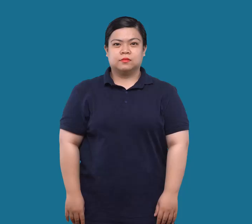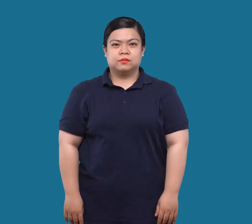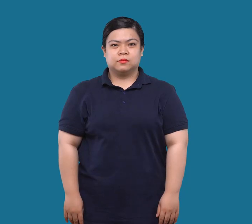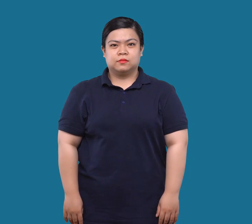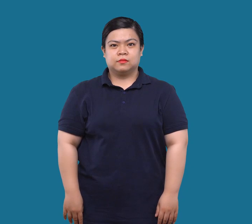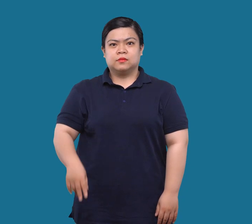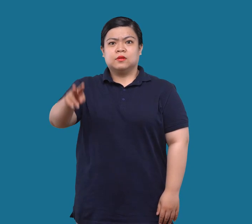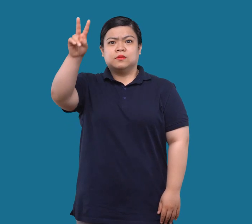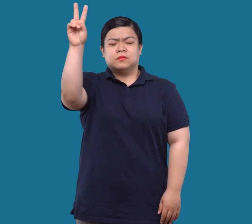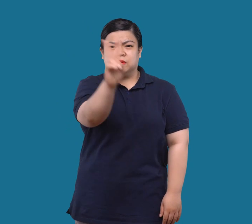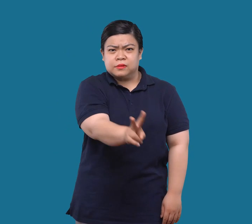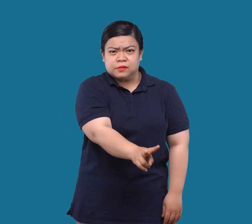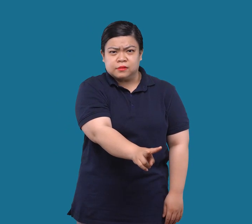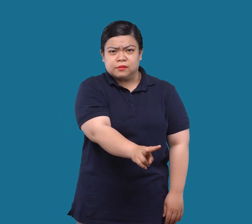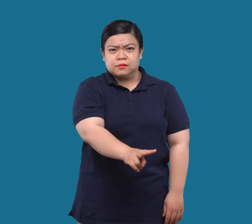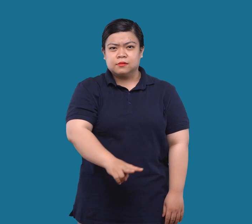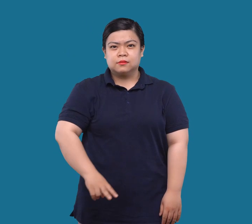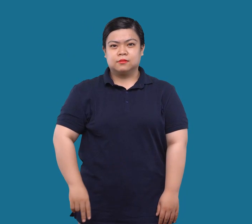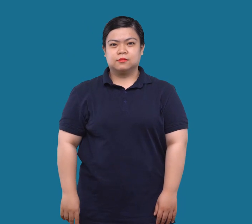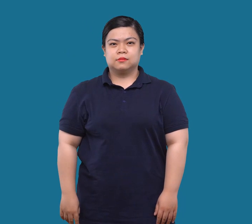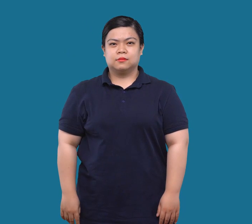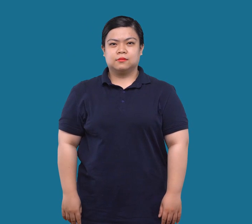tia chớp